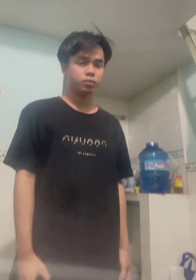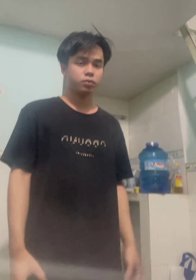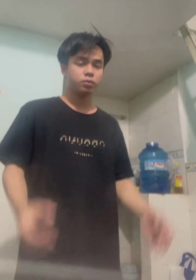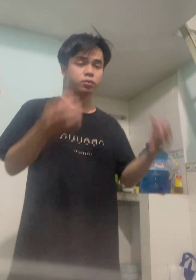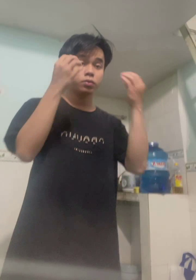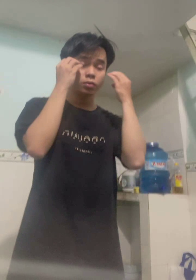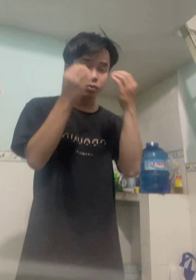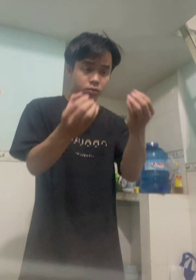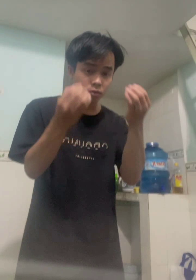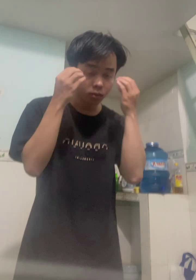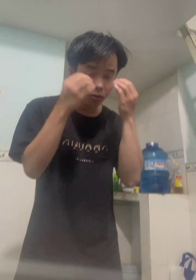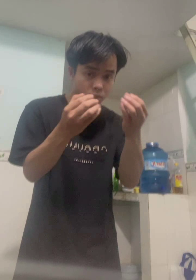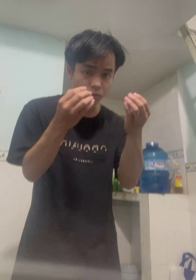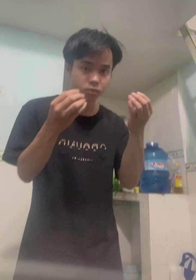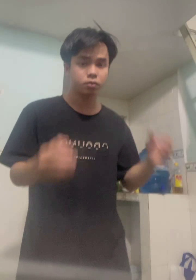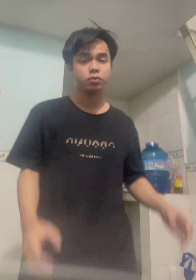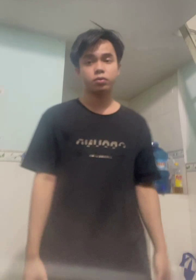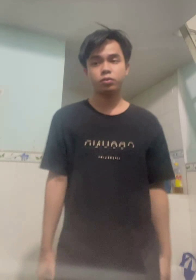ngac nhien